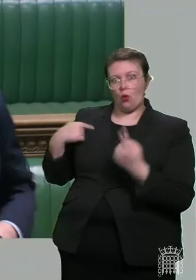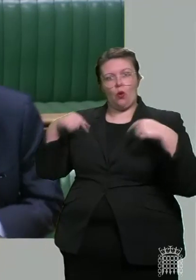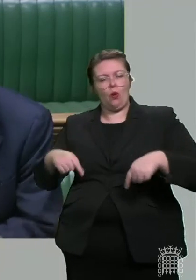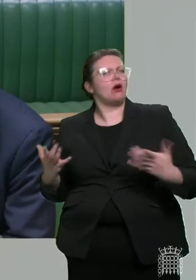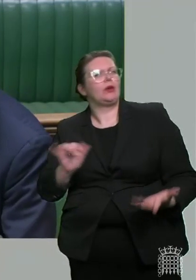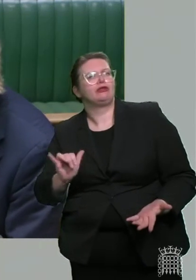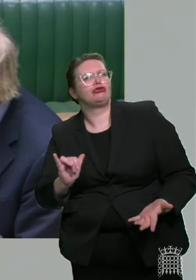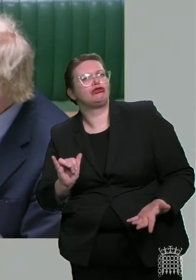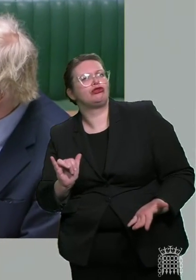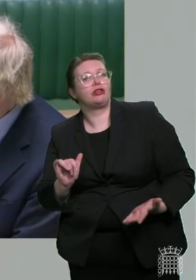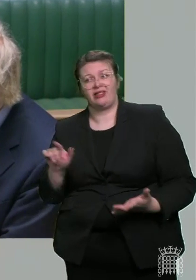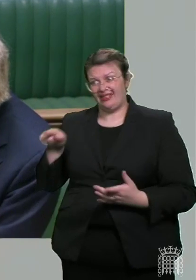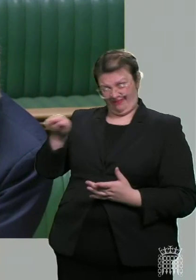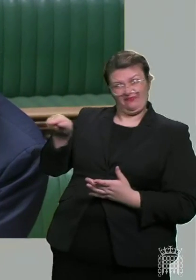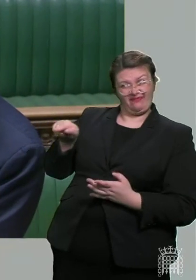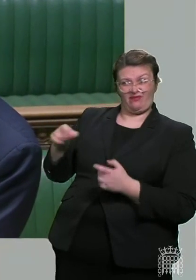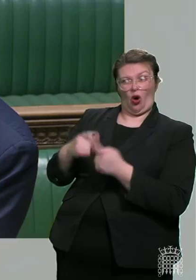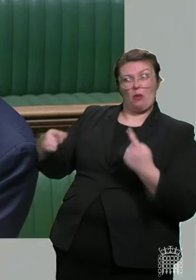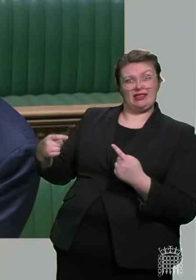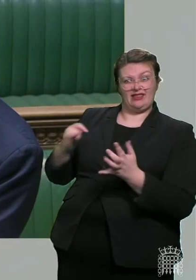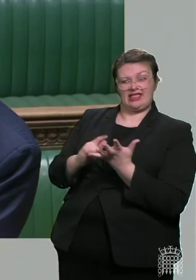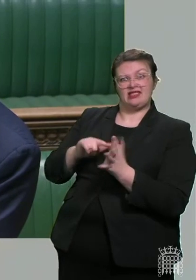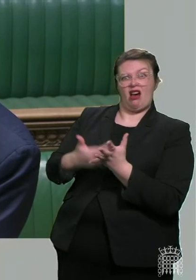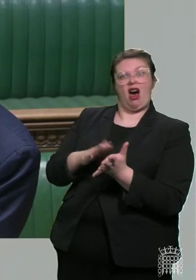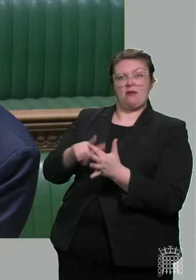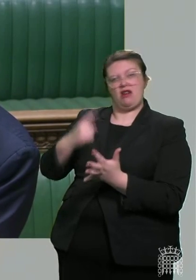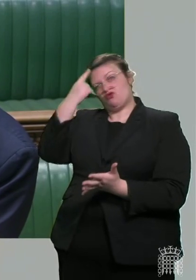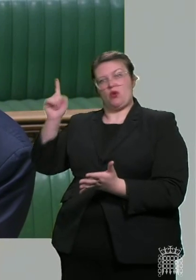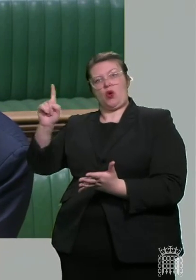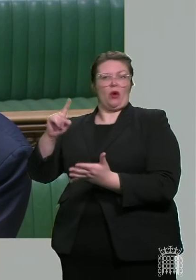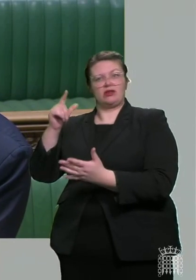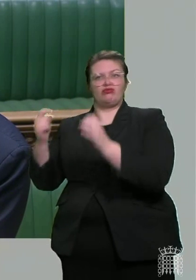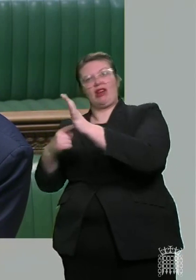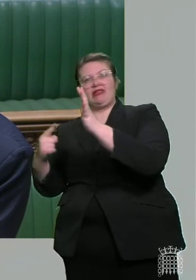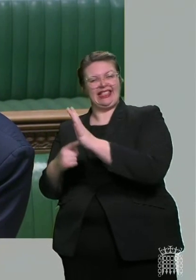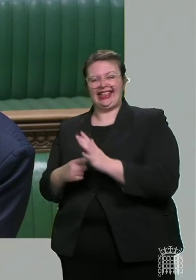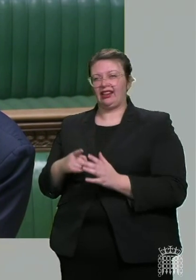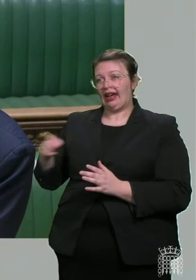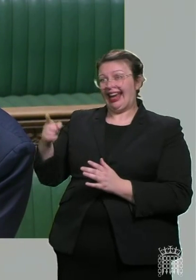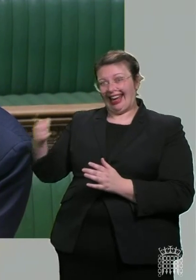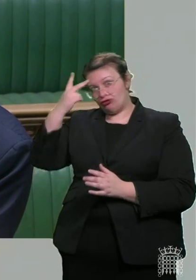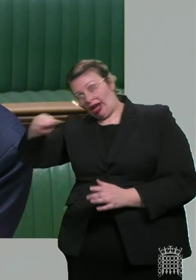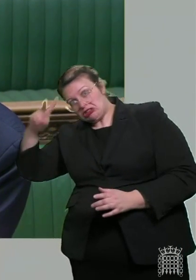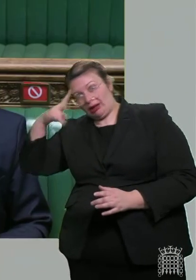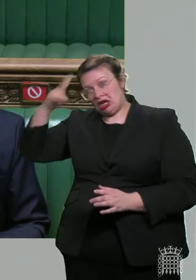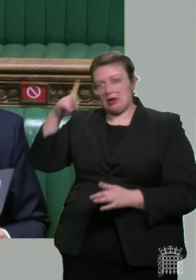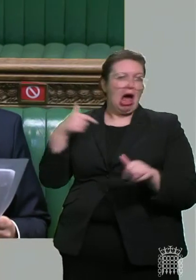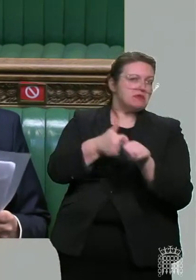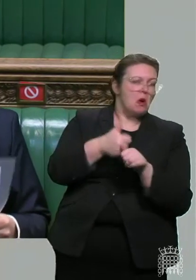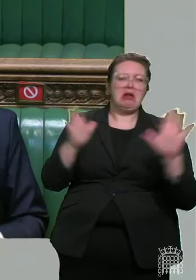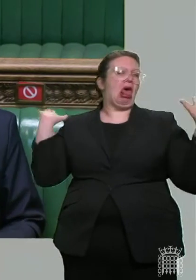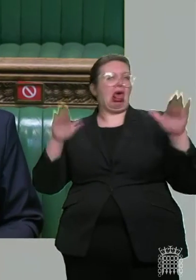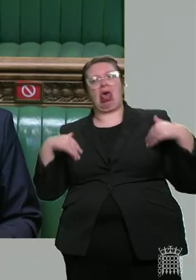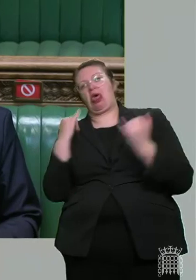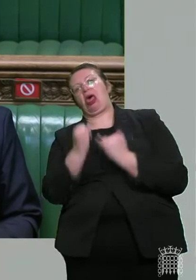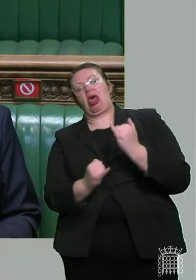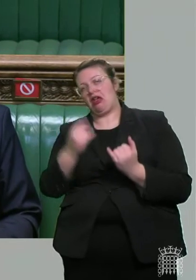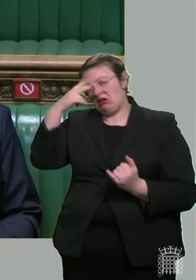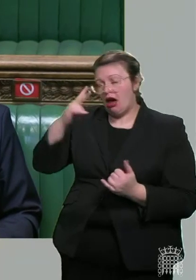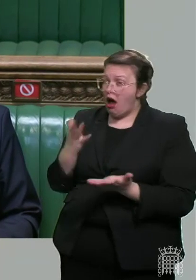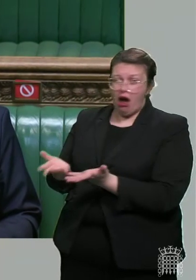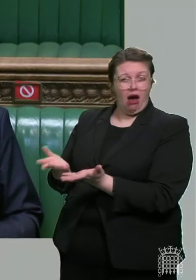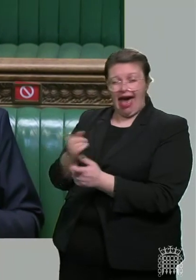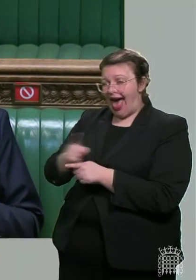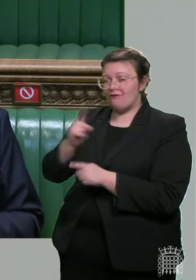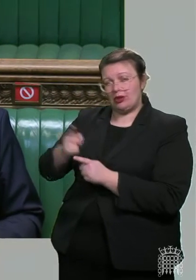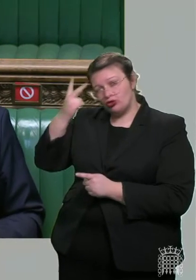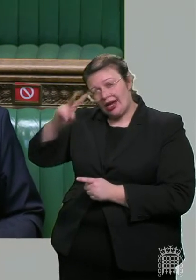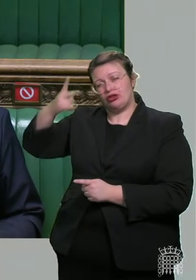The right honourable and learned Gentleman cannot work out what his priorities are. One minute he is backing us on the road map; the next week he is turning his back on us.